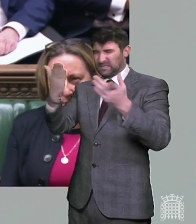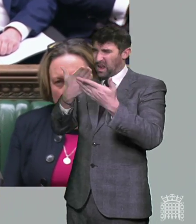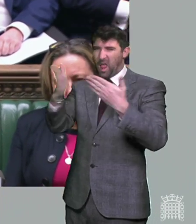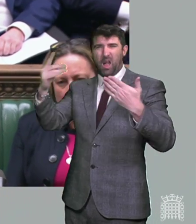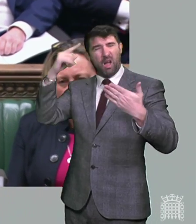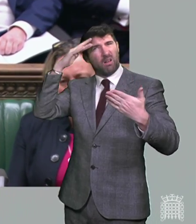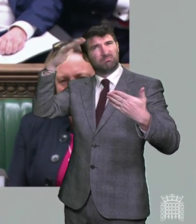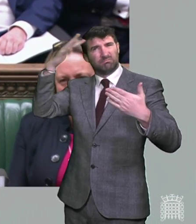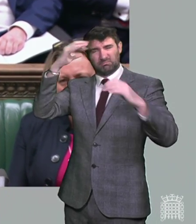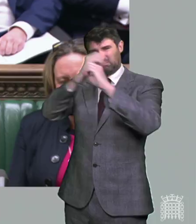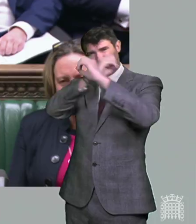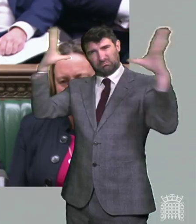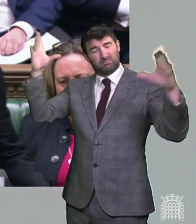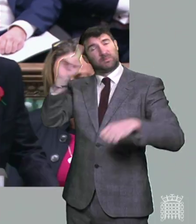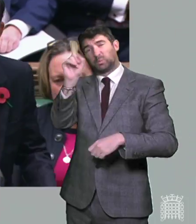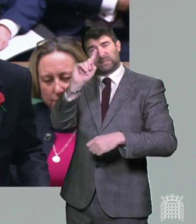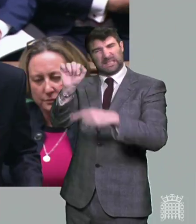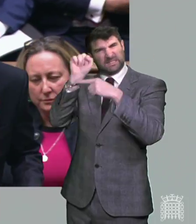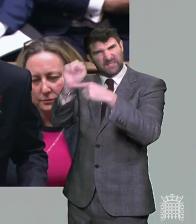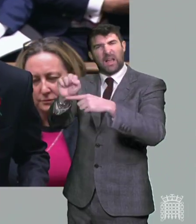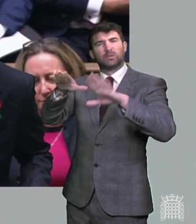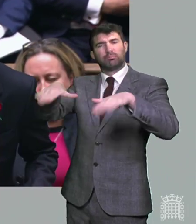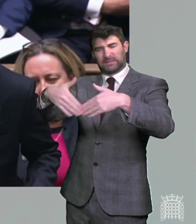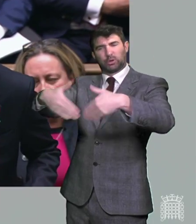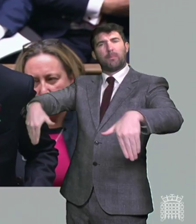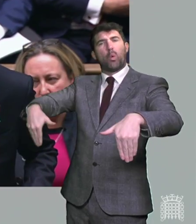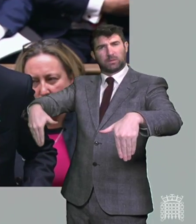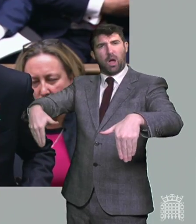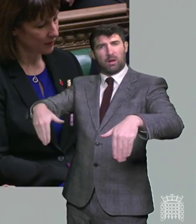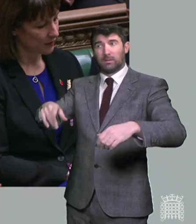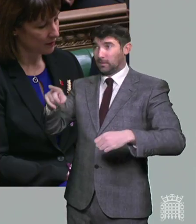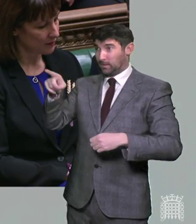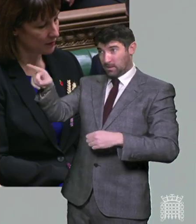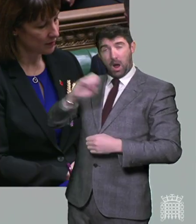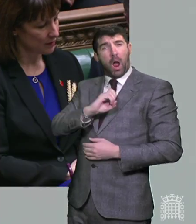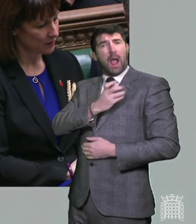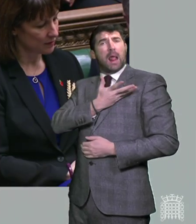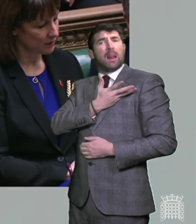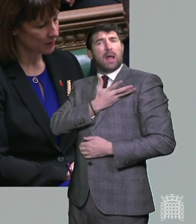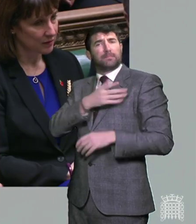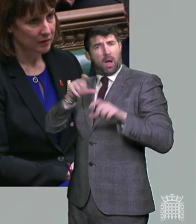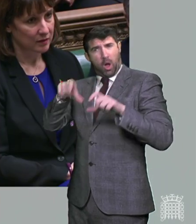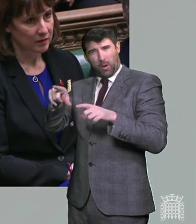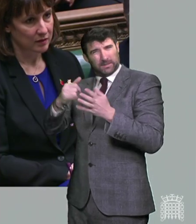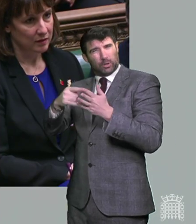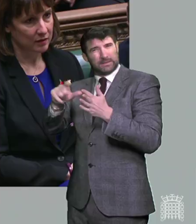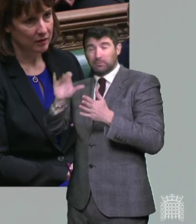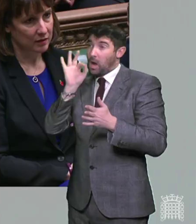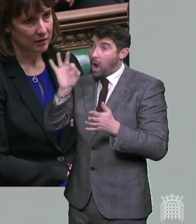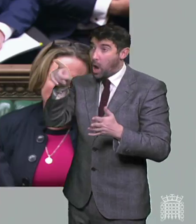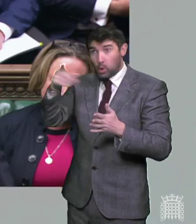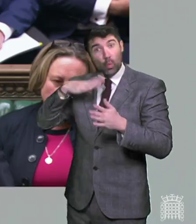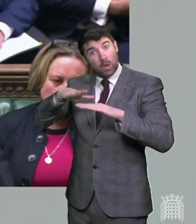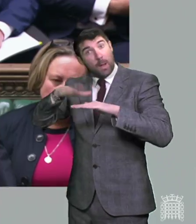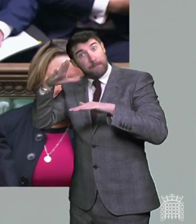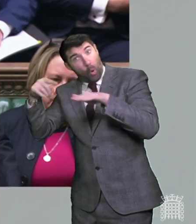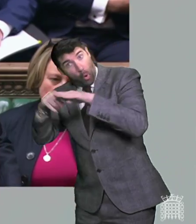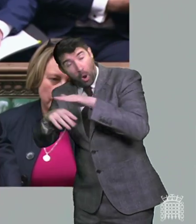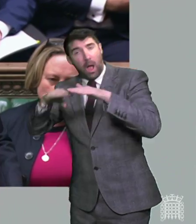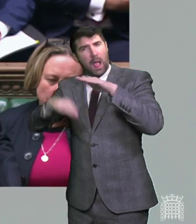When the shadow Home Secretary was asked this weekend, she could not answer a simple question about whether the Labour party was in favour of higher or lower migration.